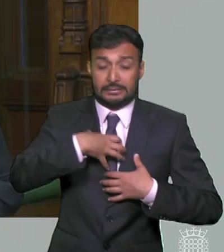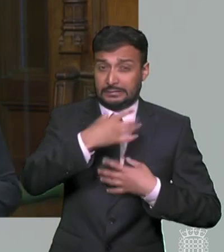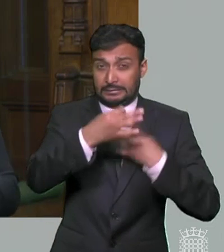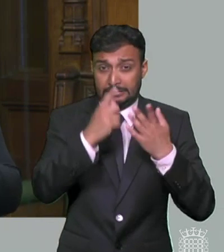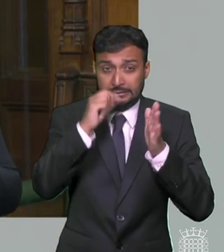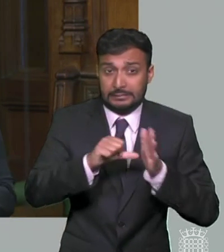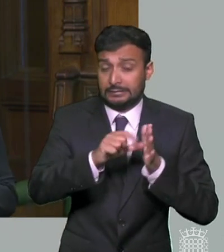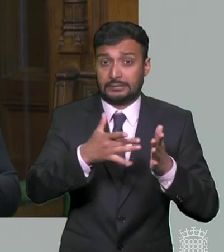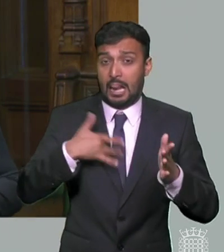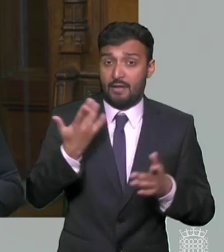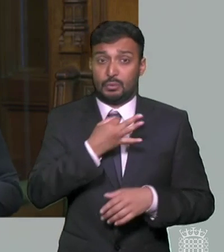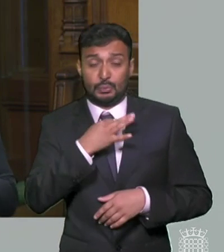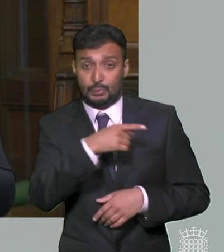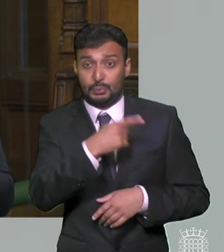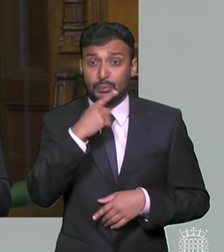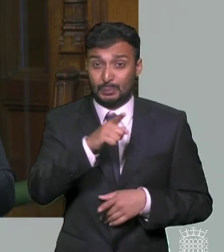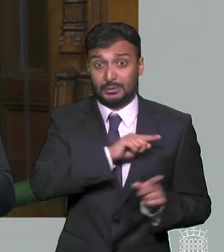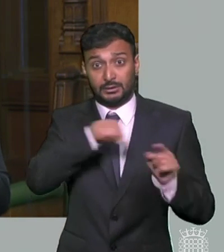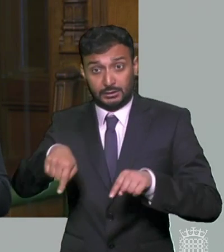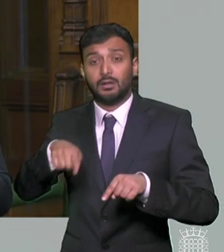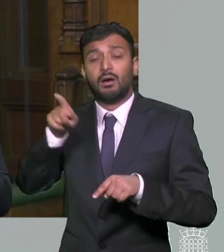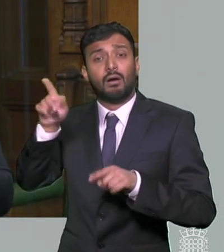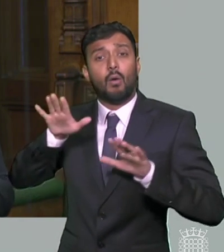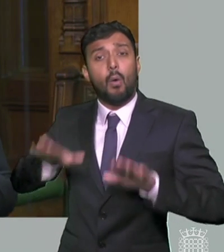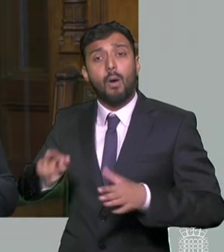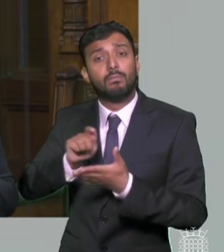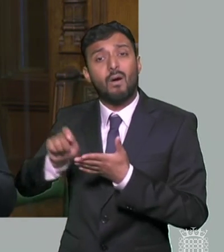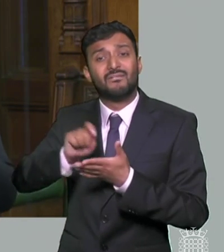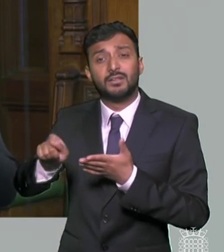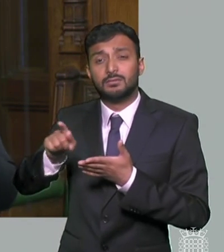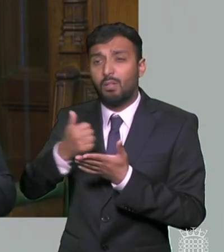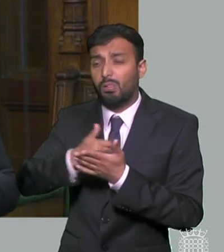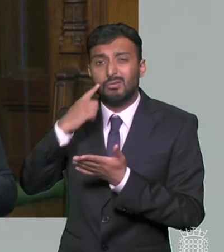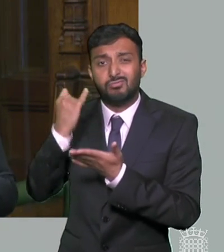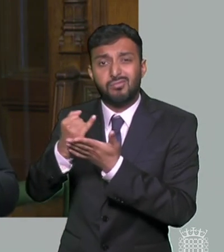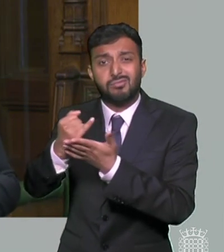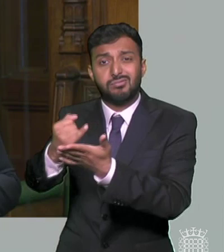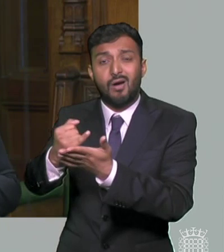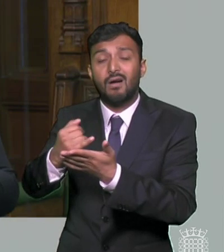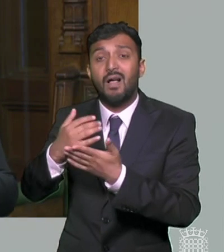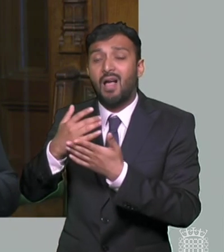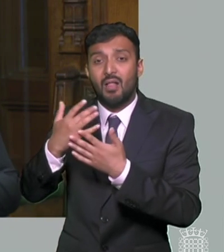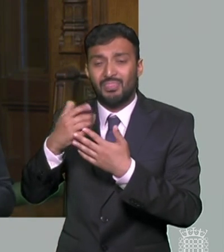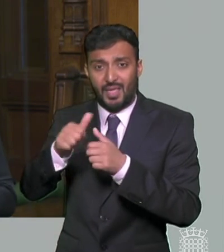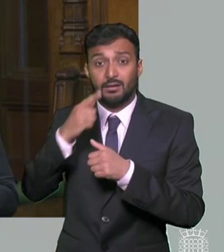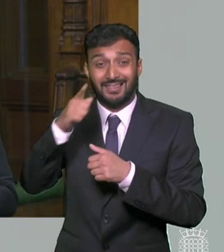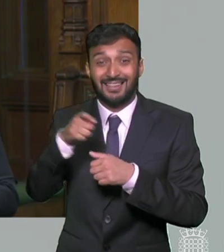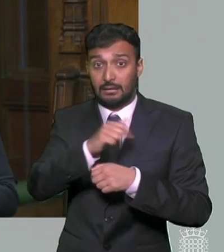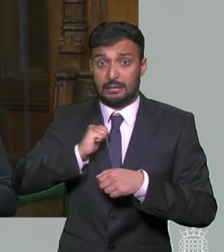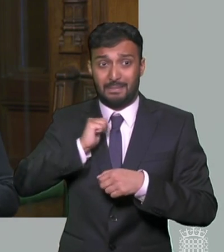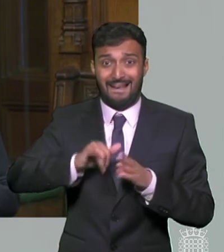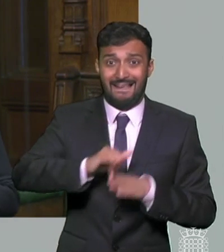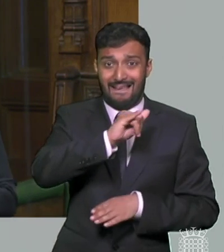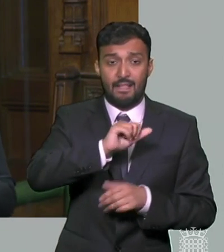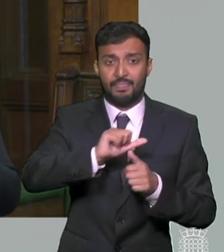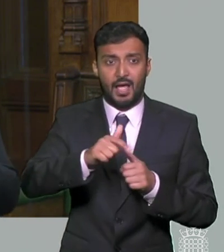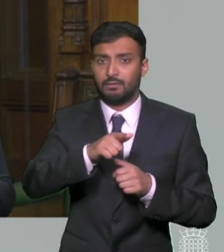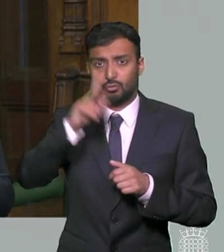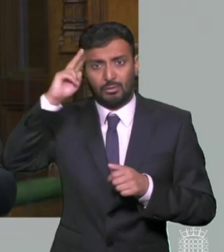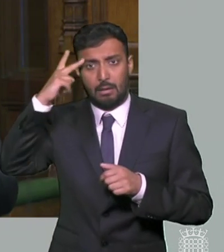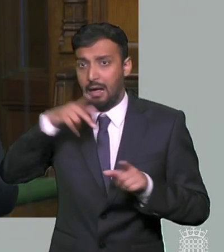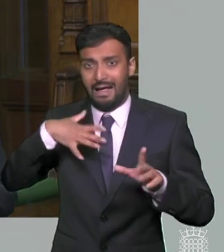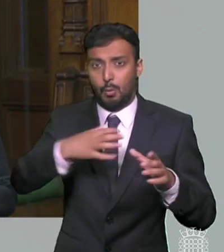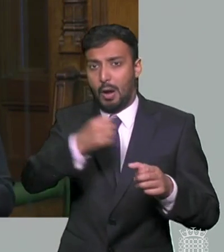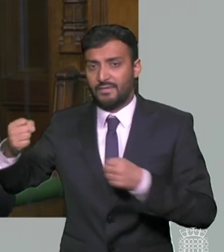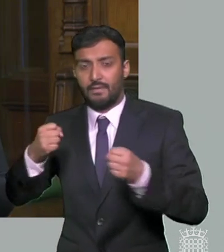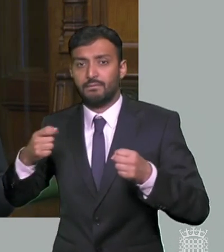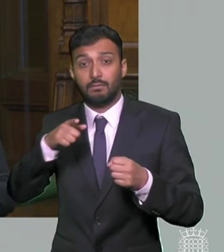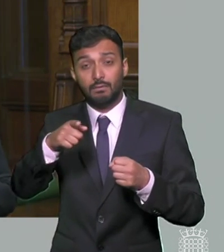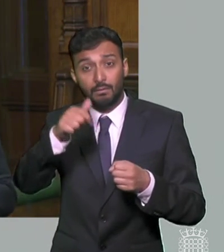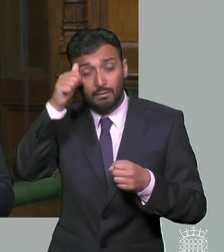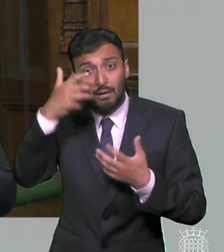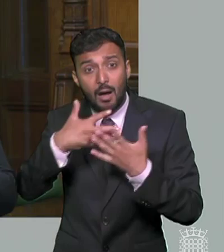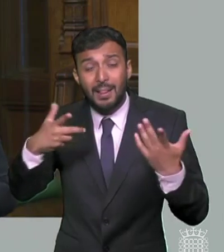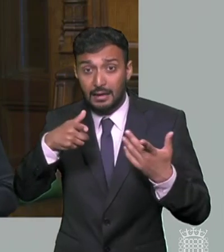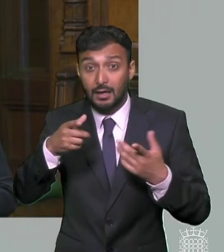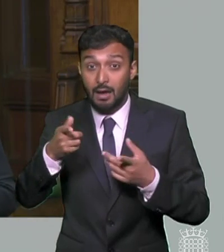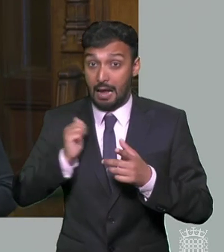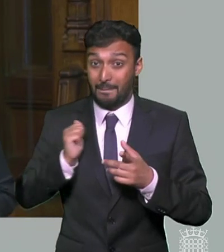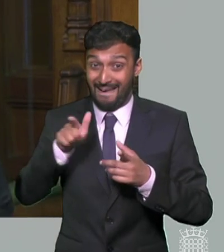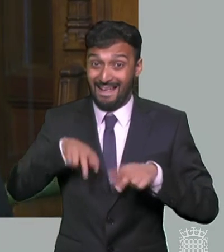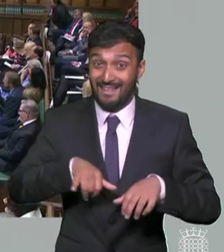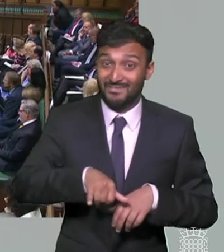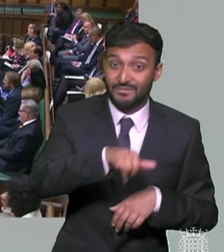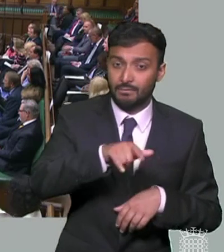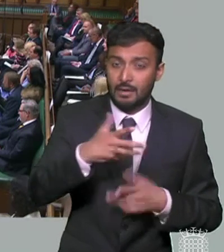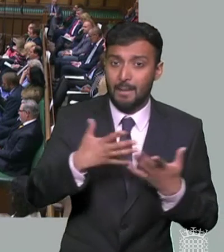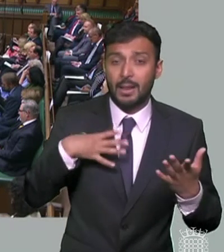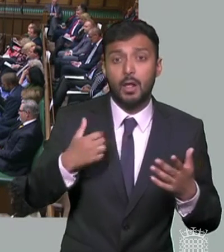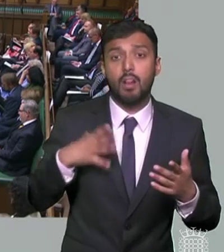Given that the Home Office repeatedly gets it wrong and ends up having to take people off such flights, will the Deputy Prime Minister tell me how many people have been removed from that flight already and when the Home Office will stop these inhumane deportation charter flights?